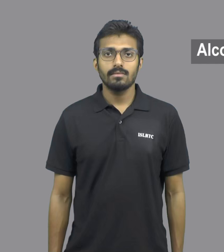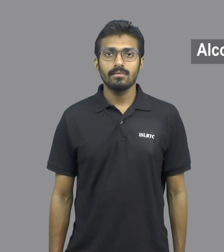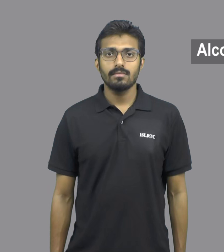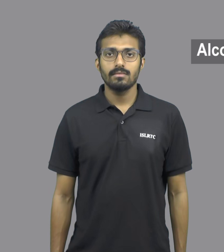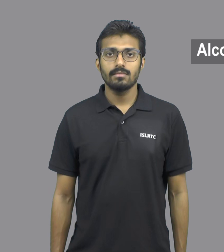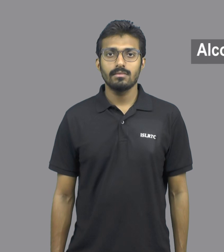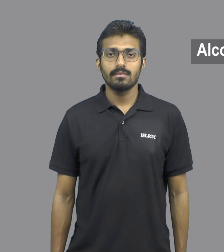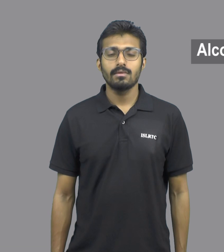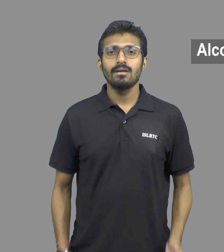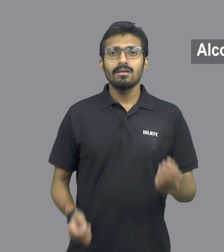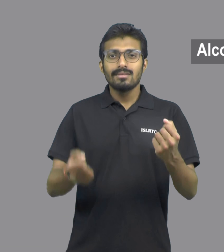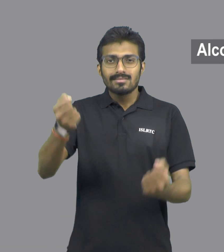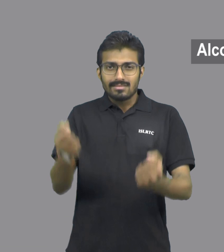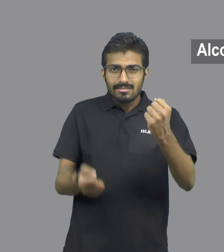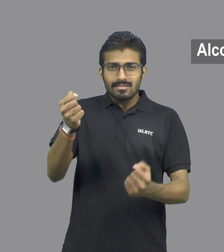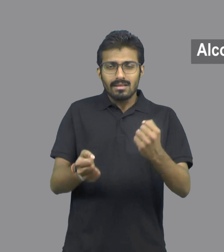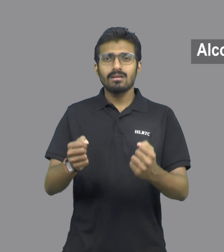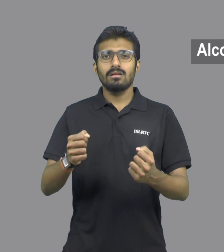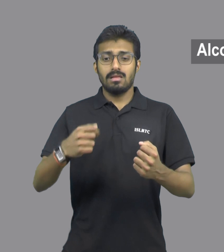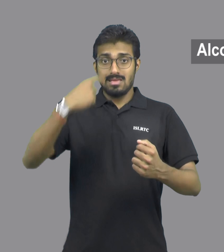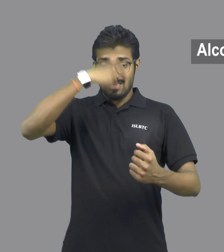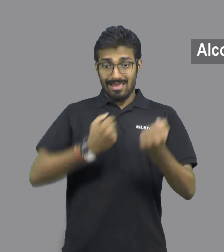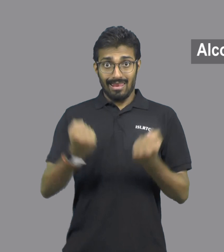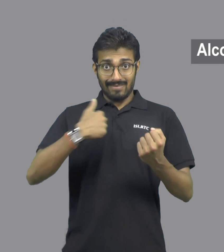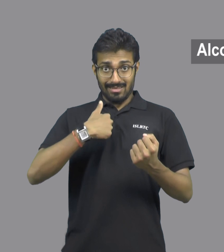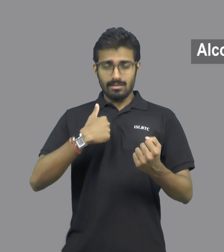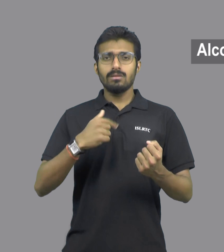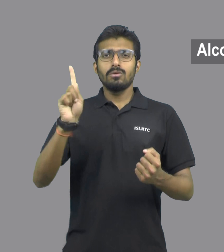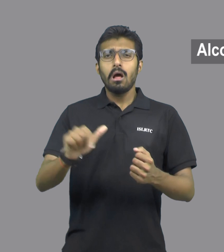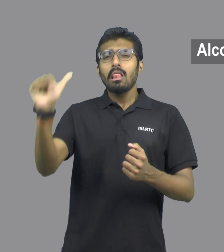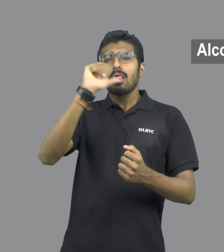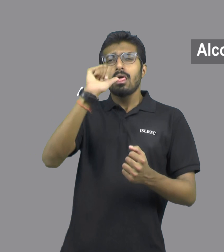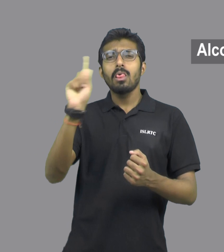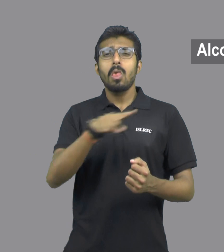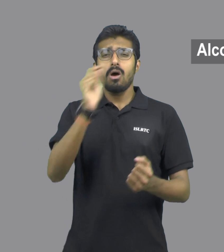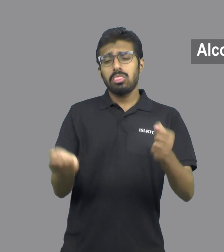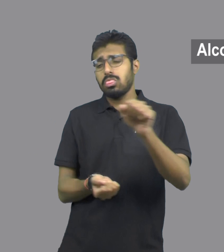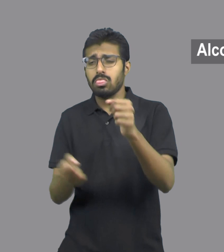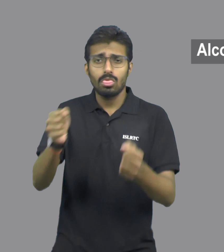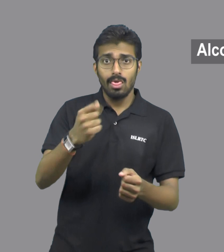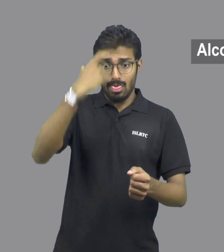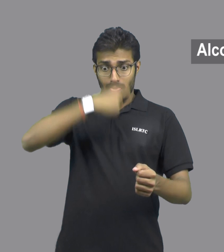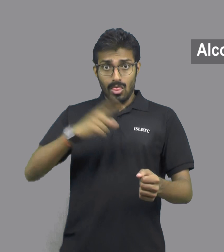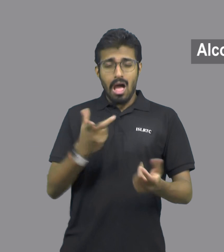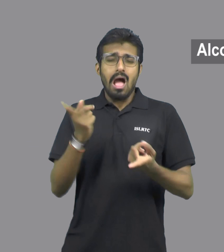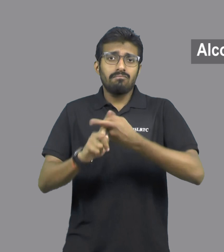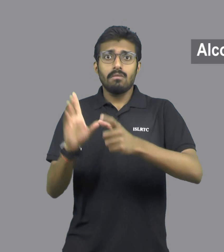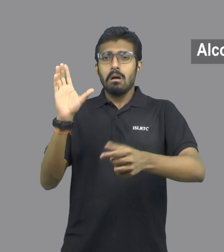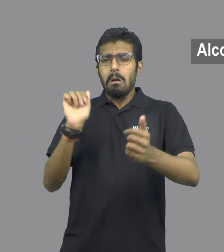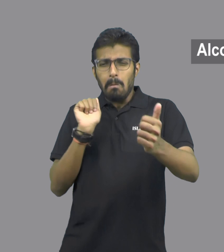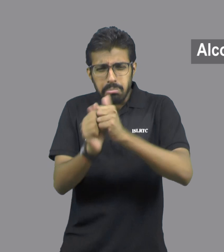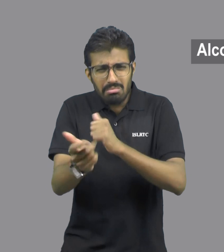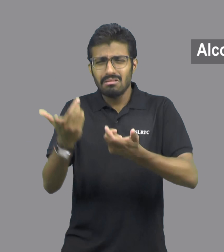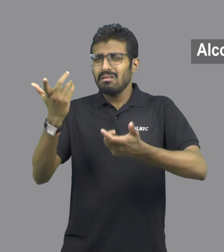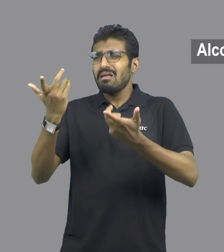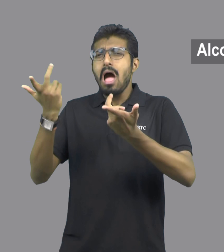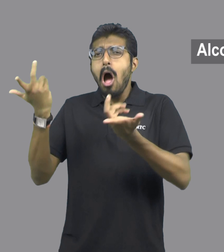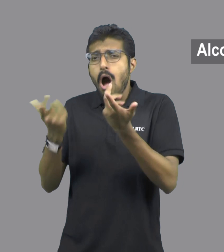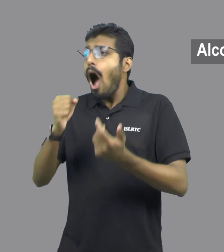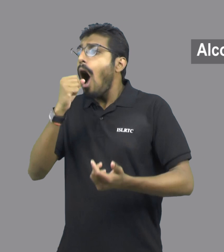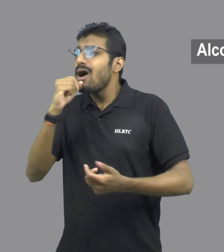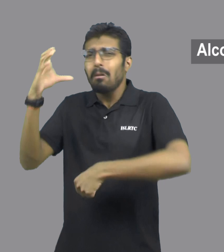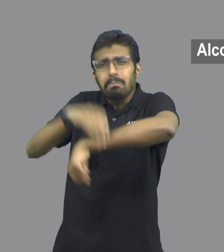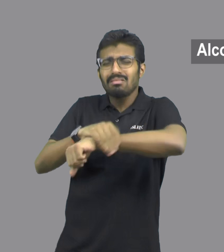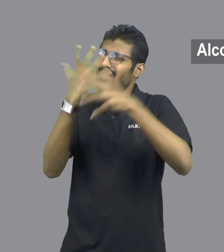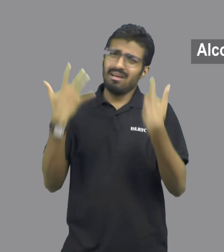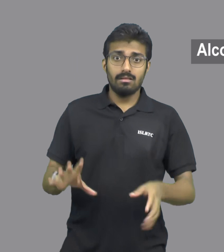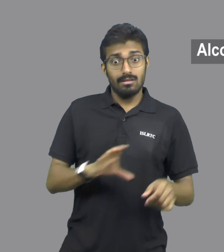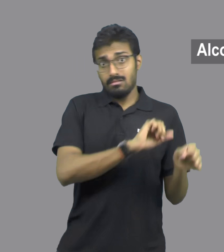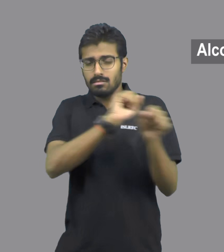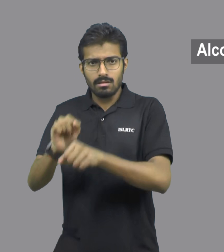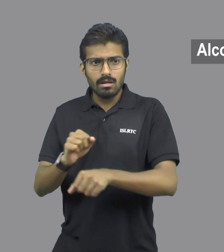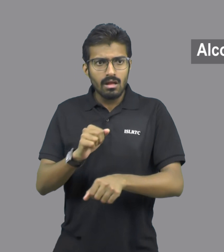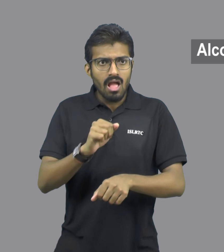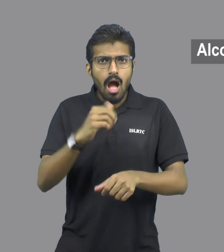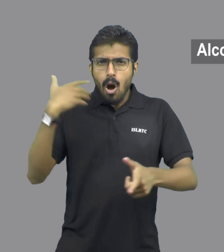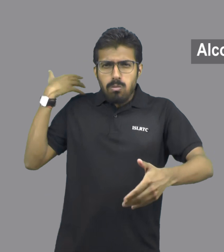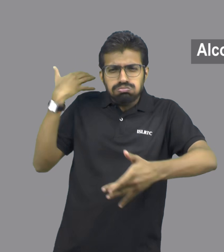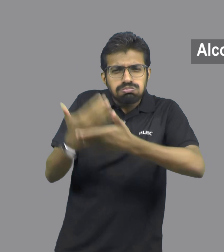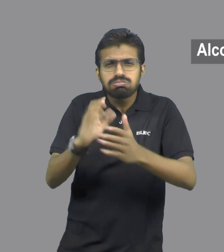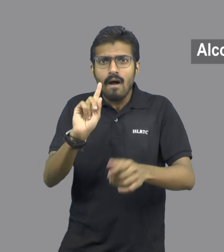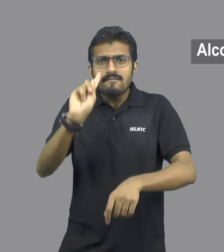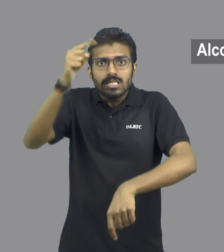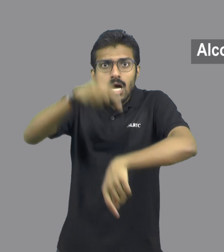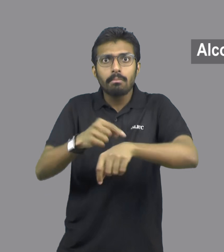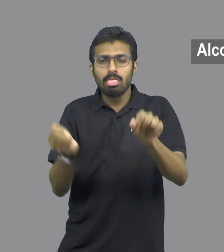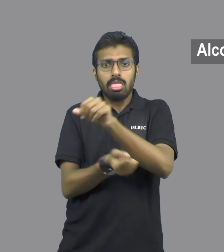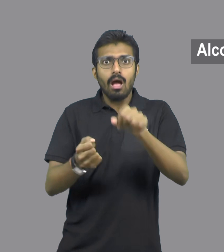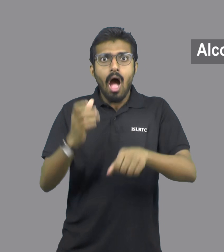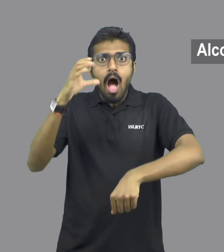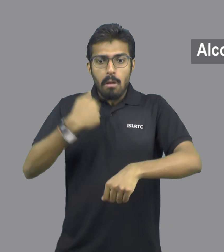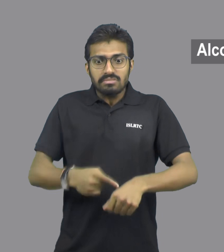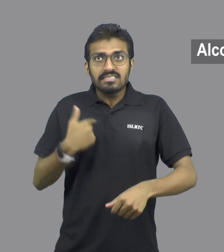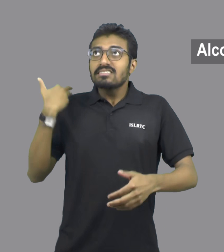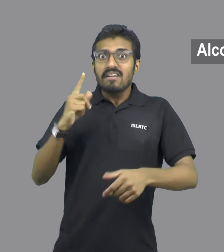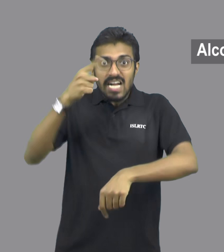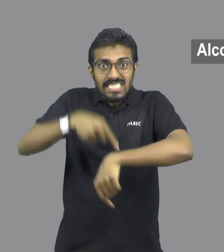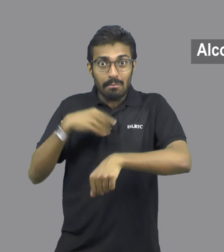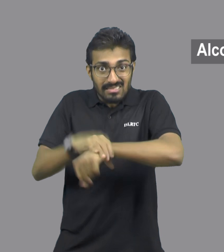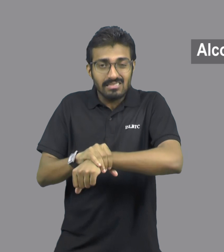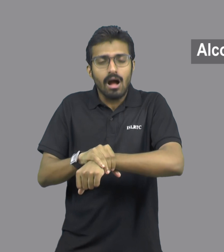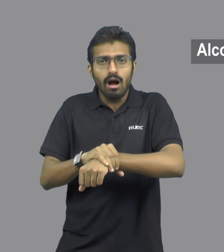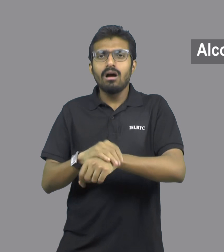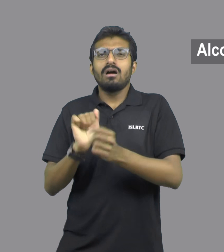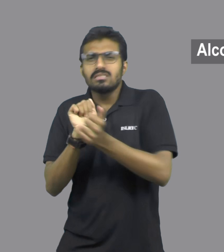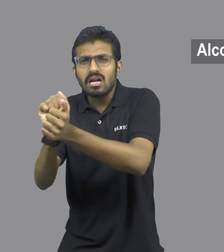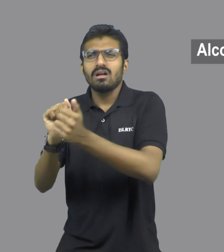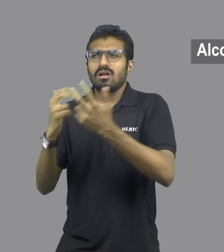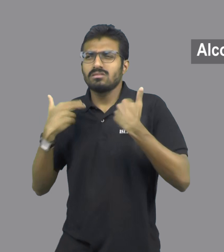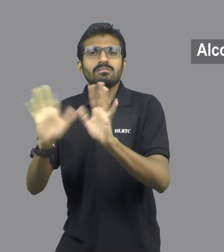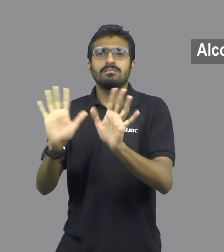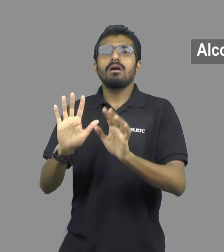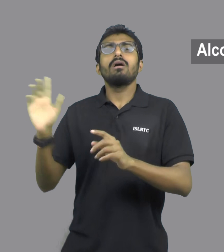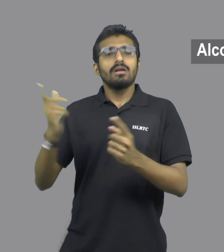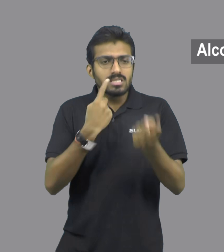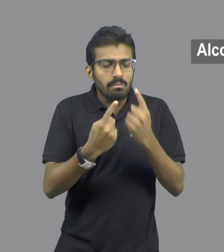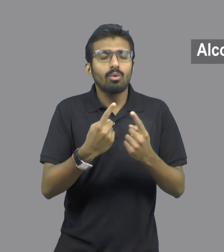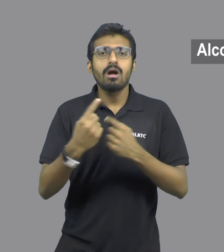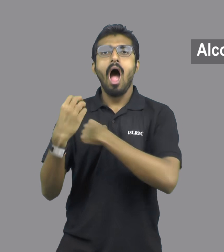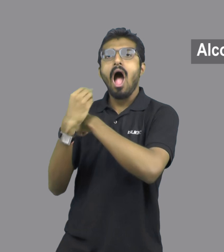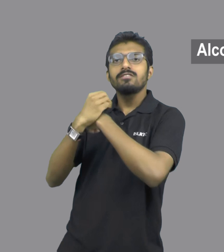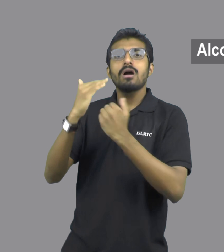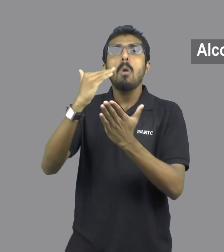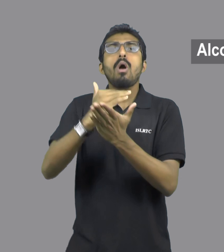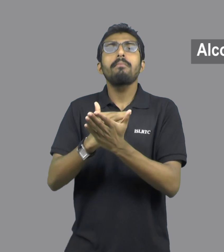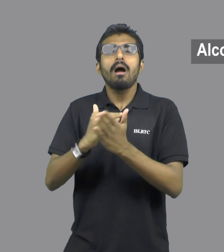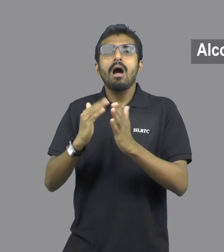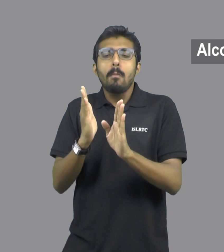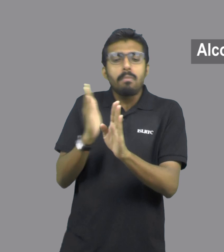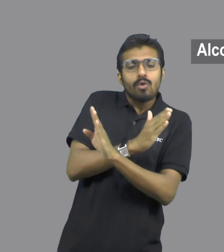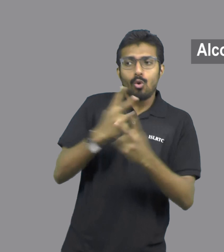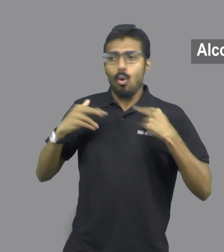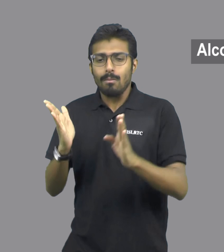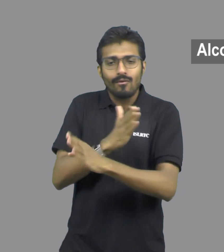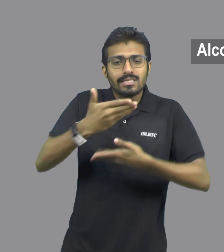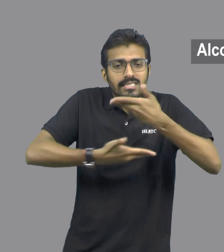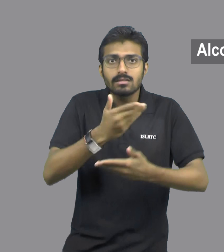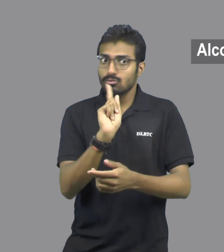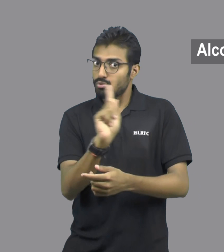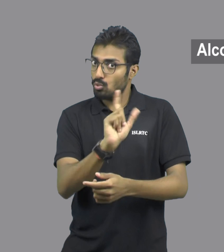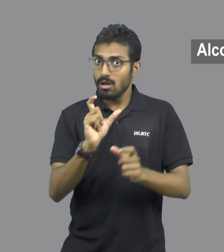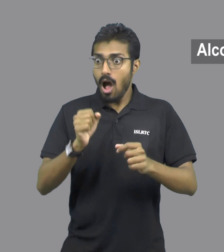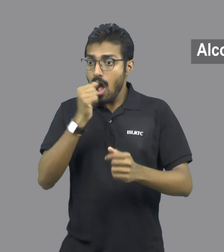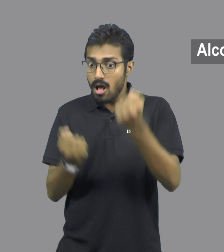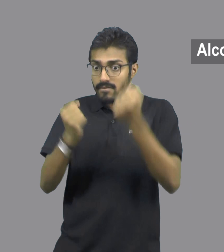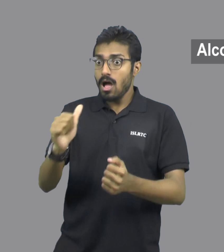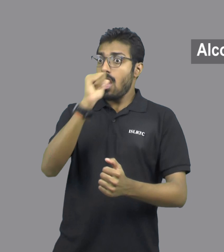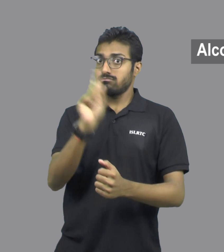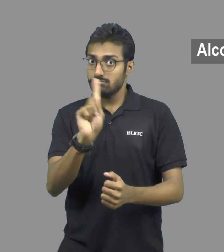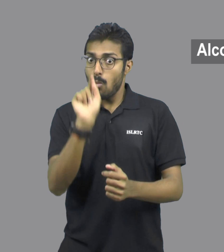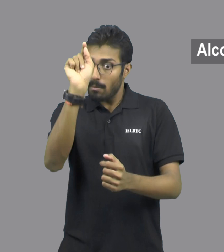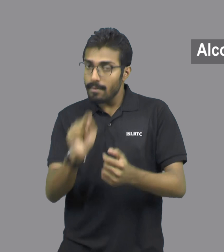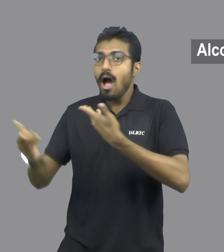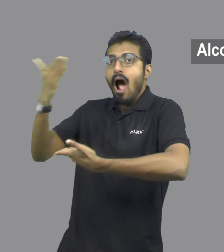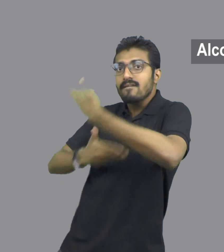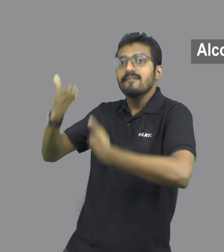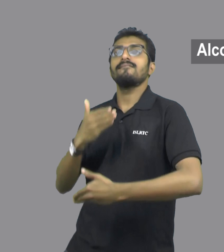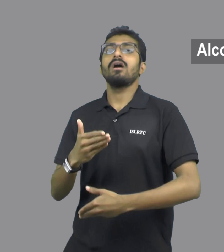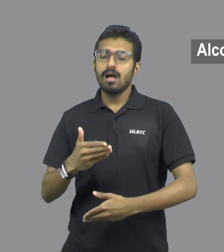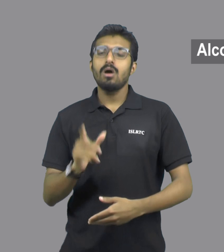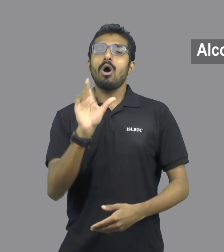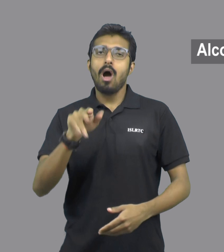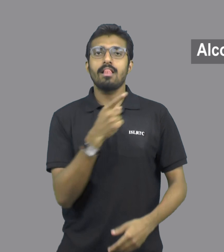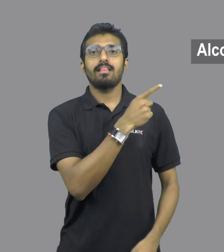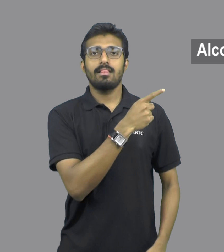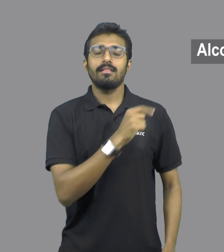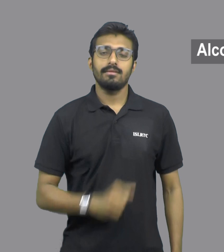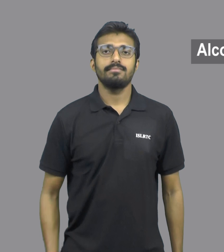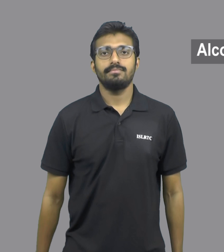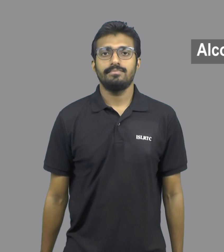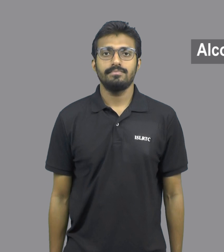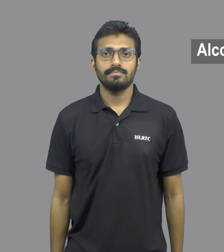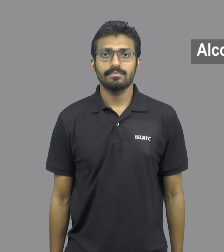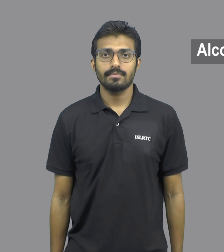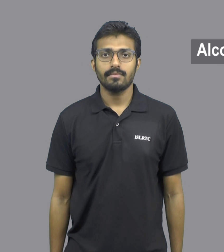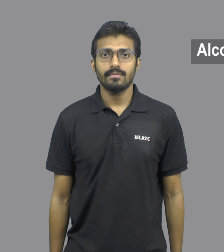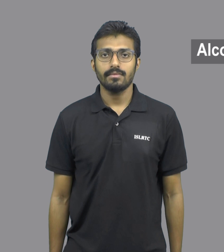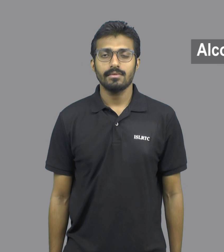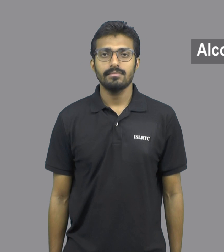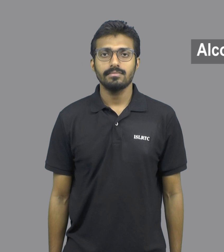Alcohol Education Program